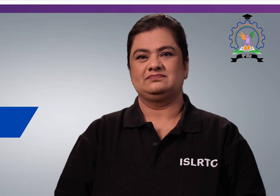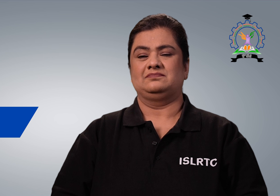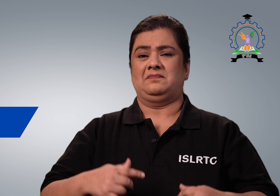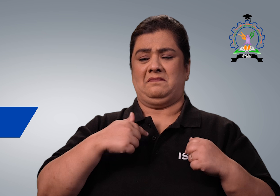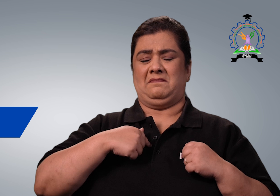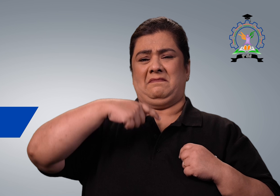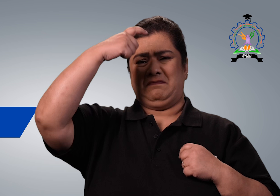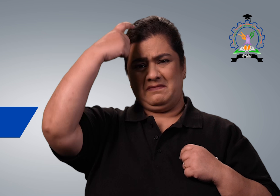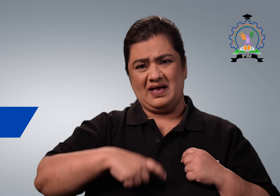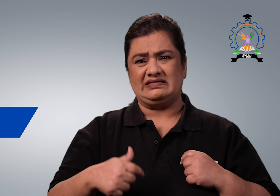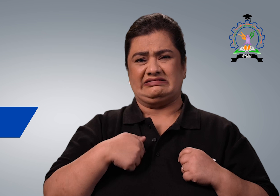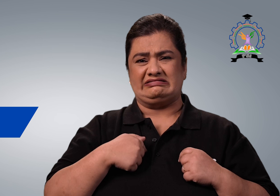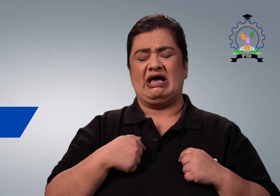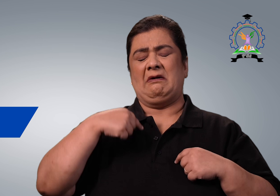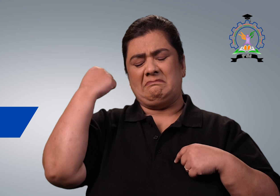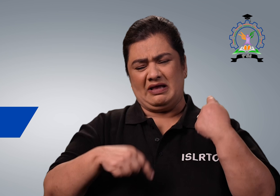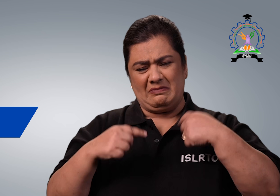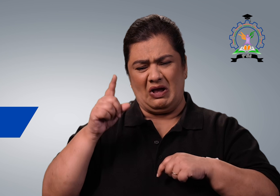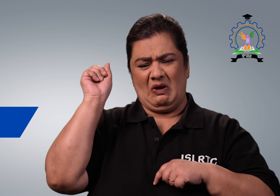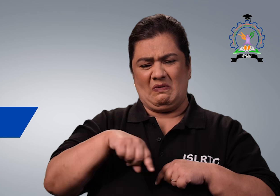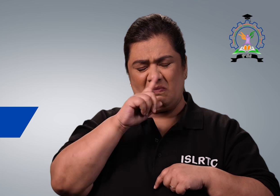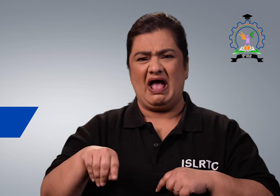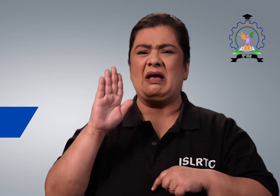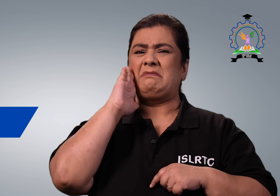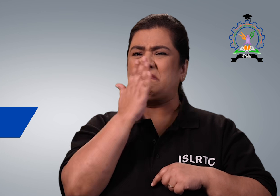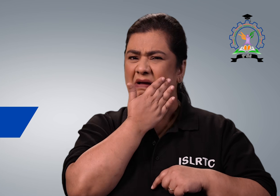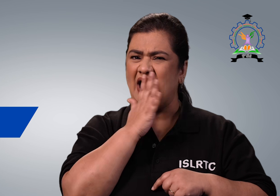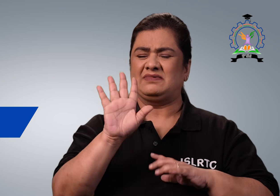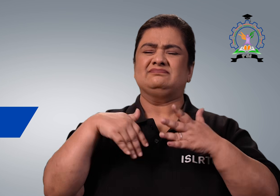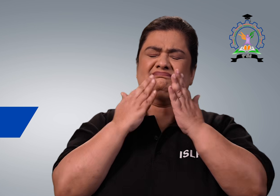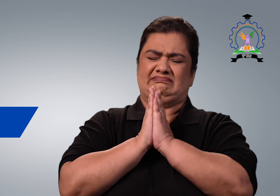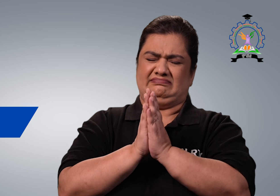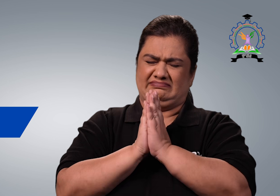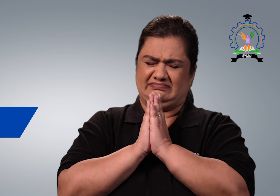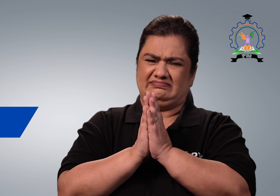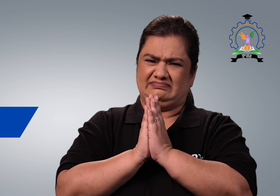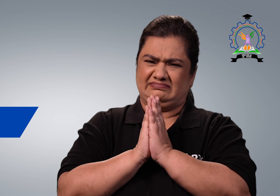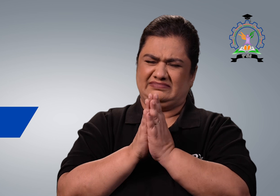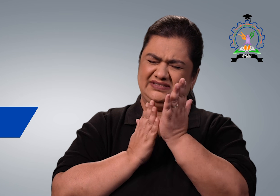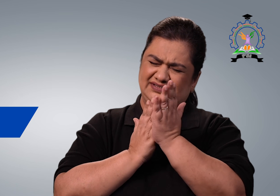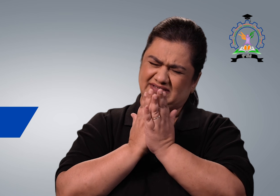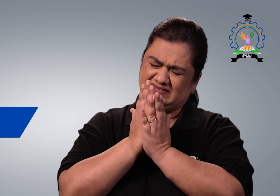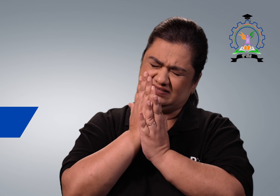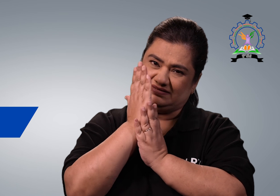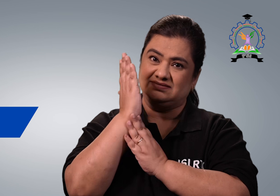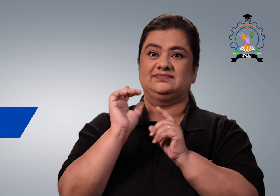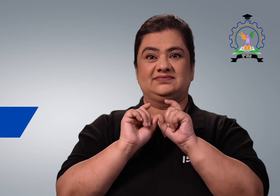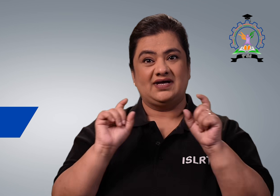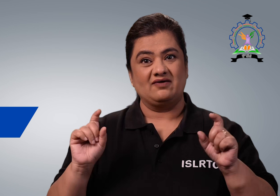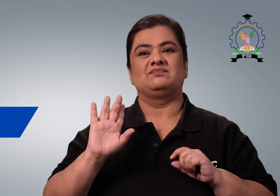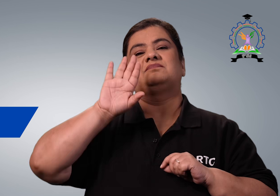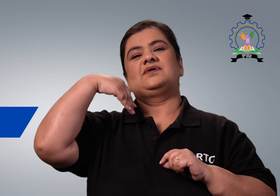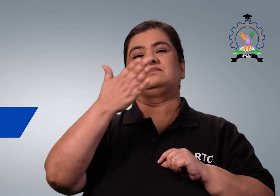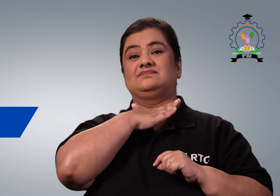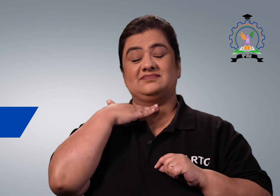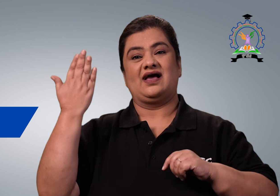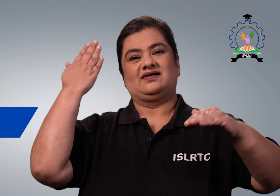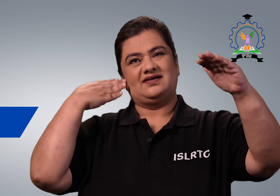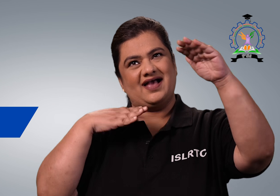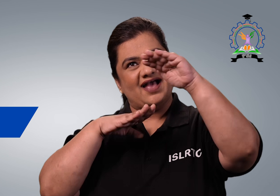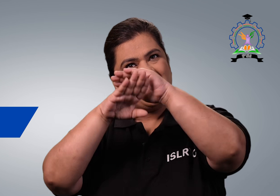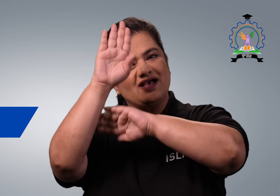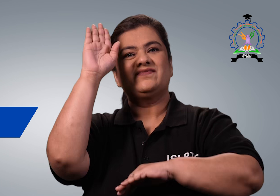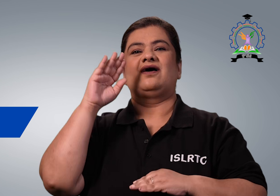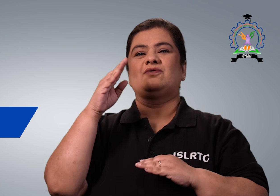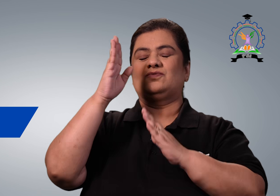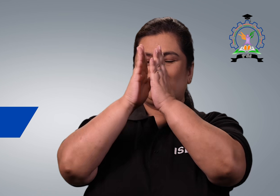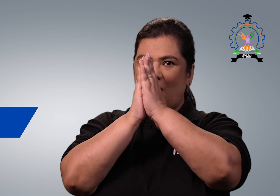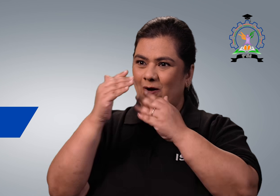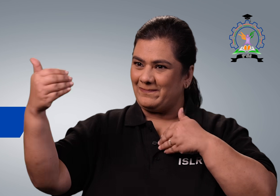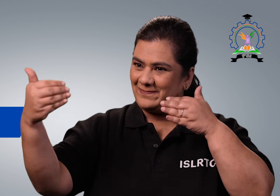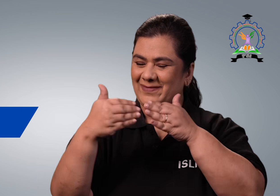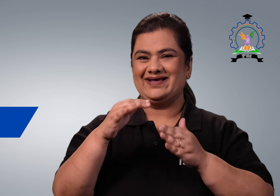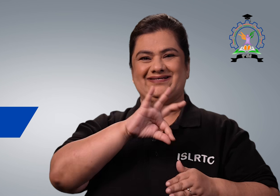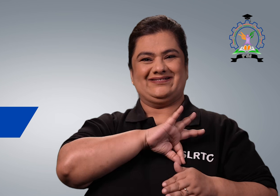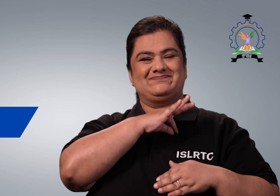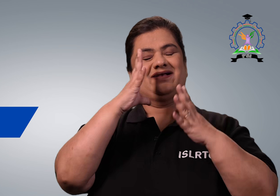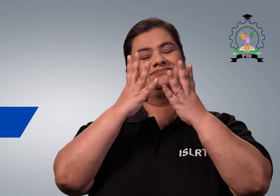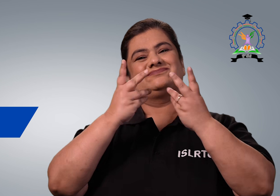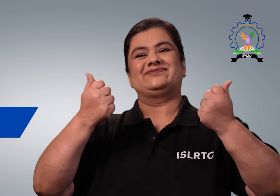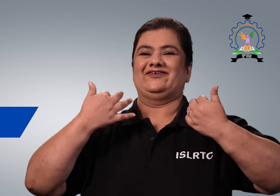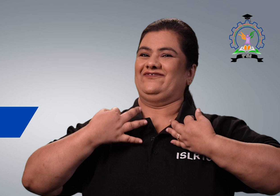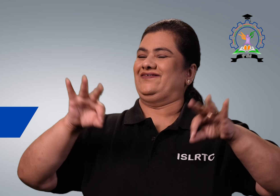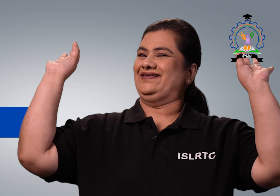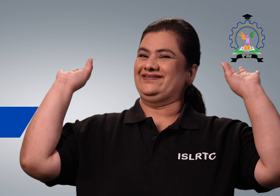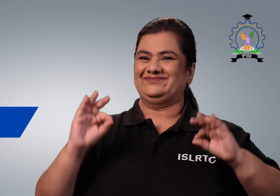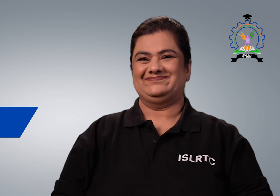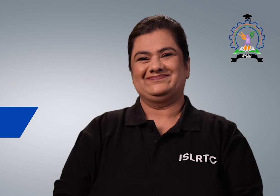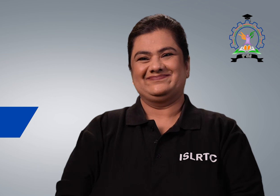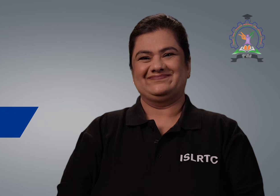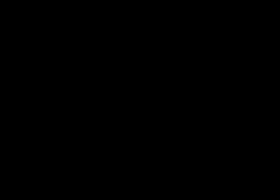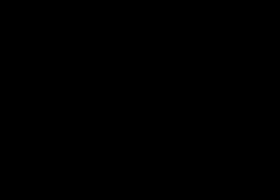It refers to the process by which a person's soul is freed from sin, achieving spiritual purity, eternal life with God and entering Heaven.